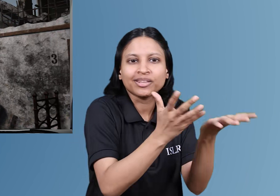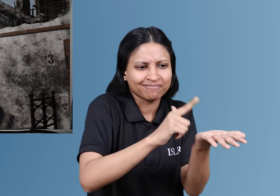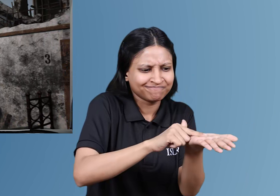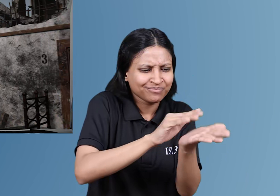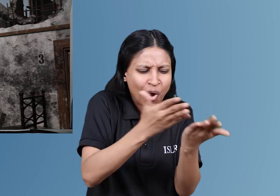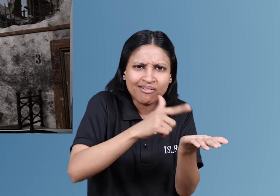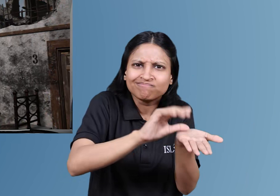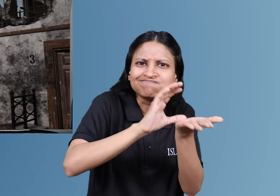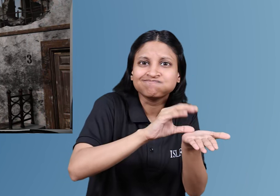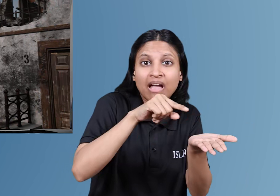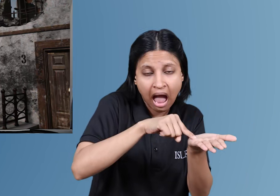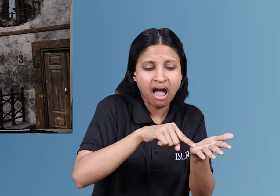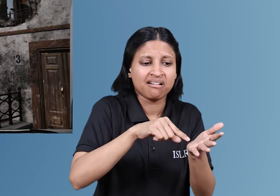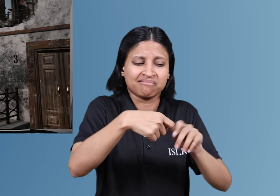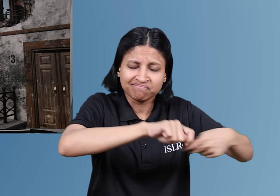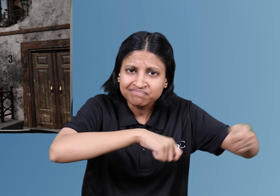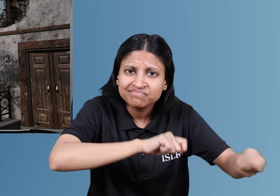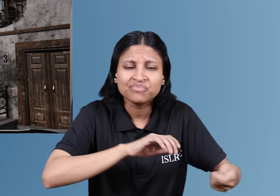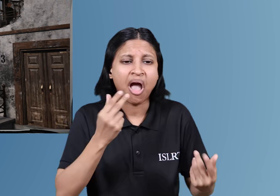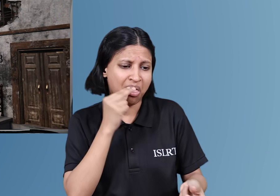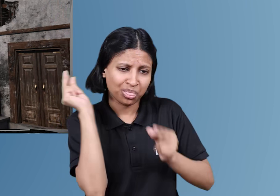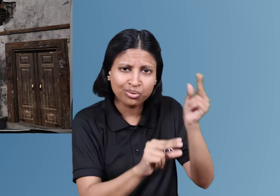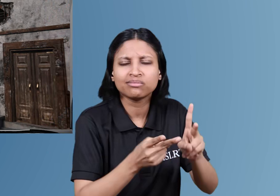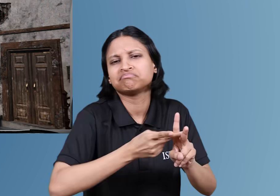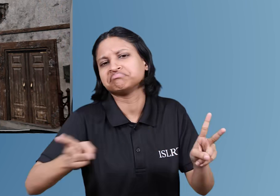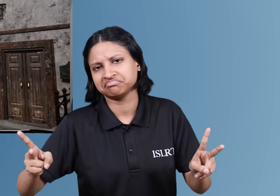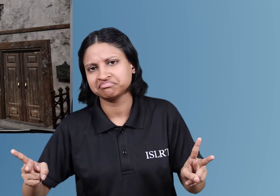as dishonoring a religious text by tearing or spitting on it.